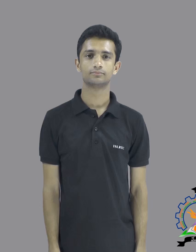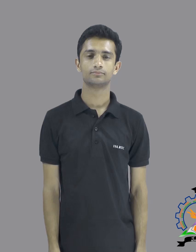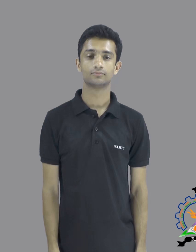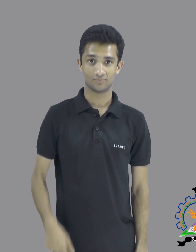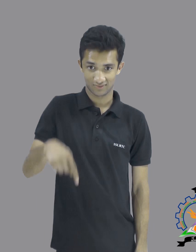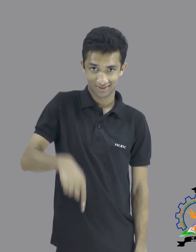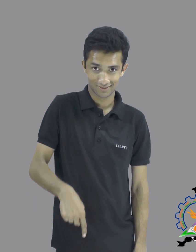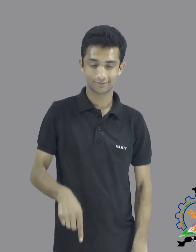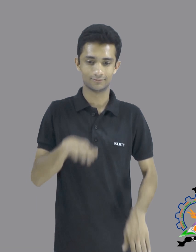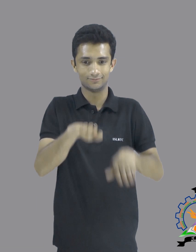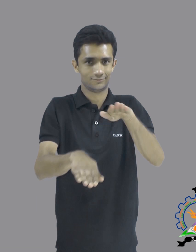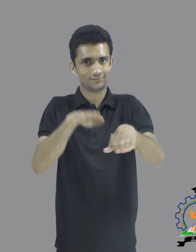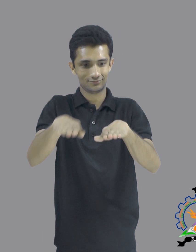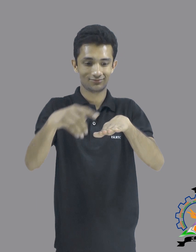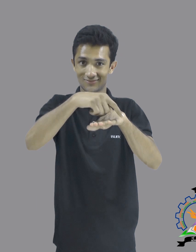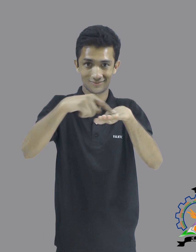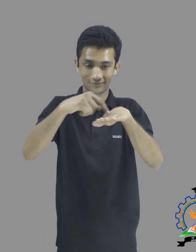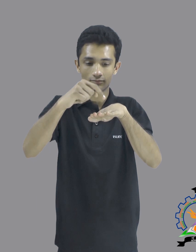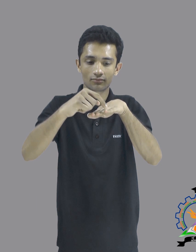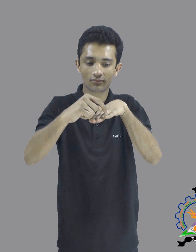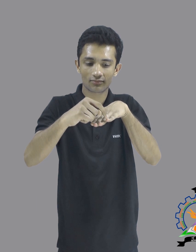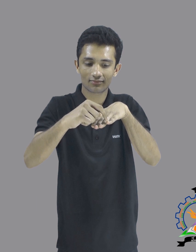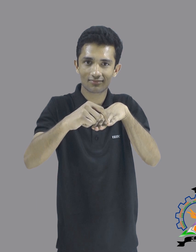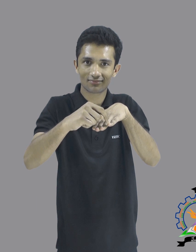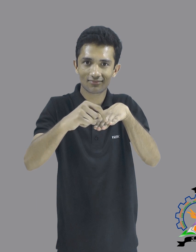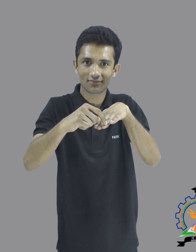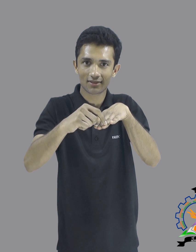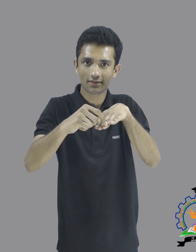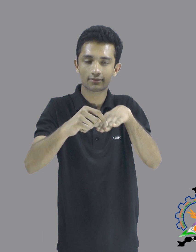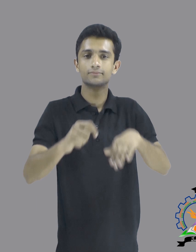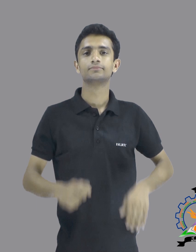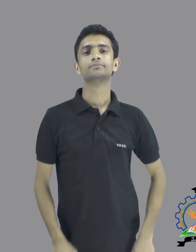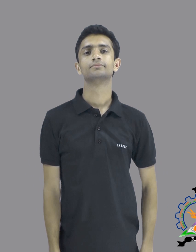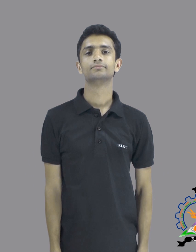Toenail